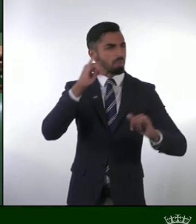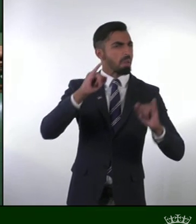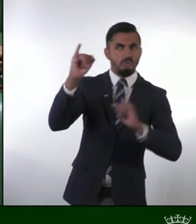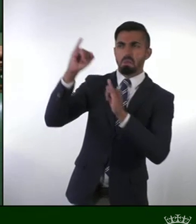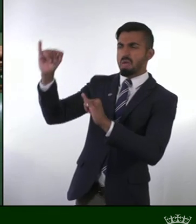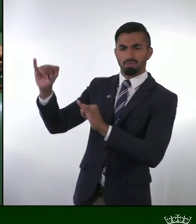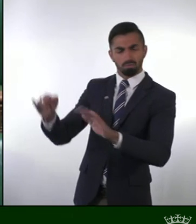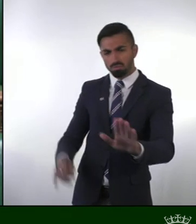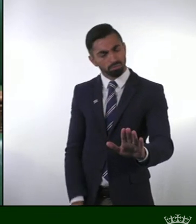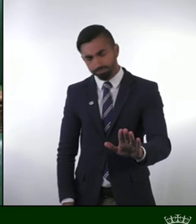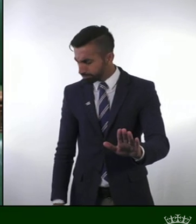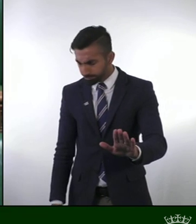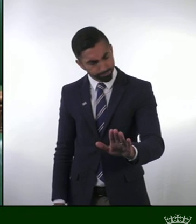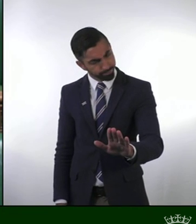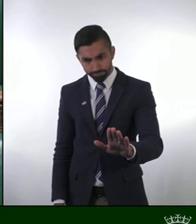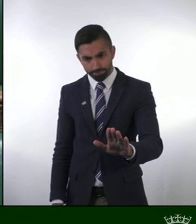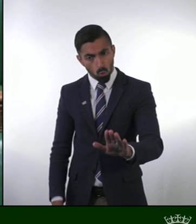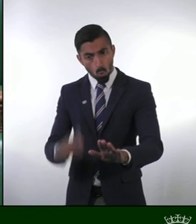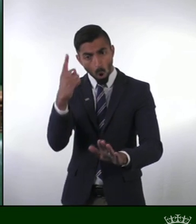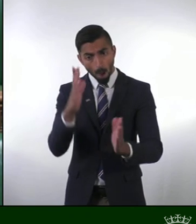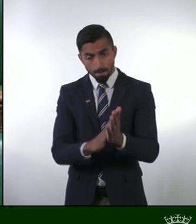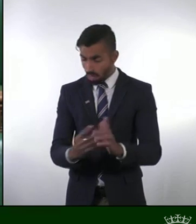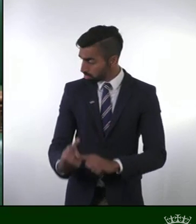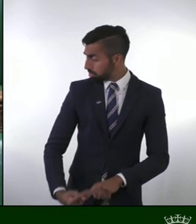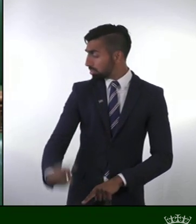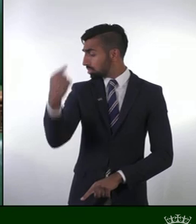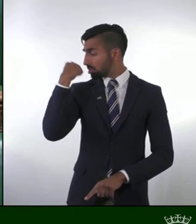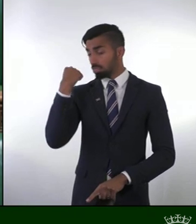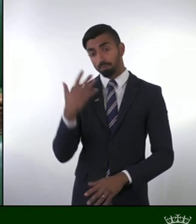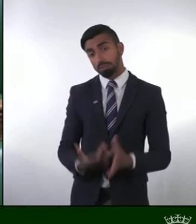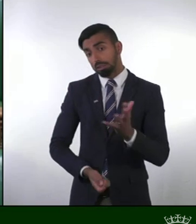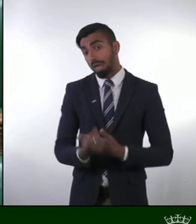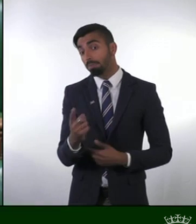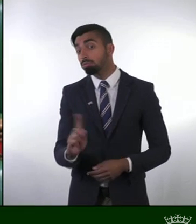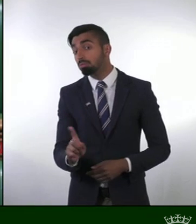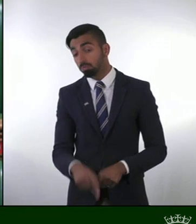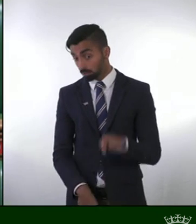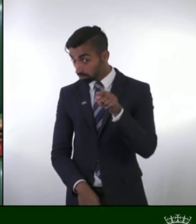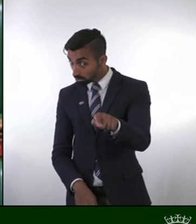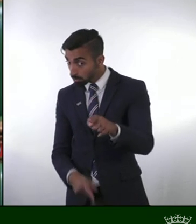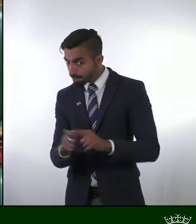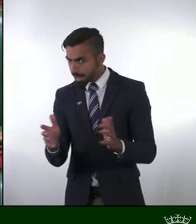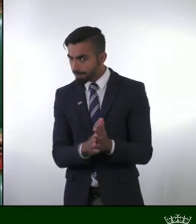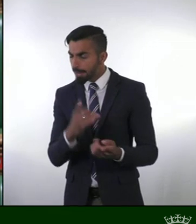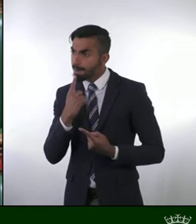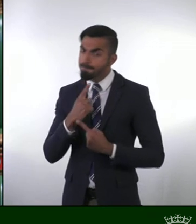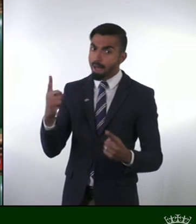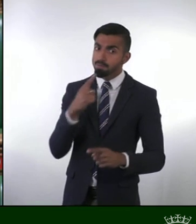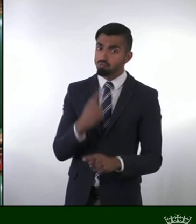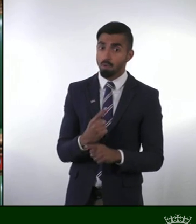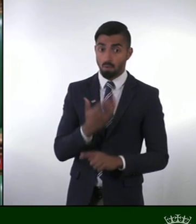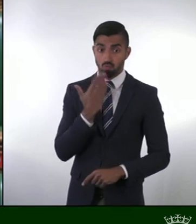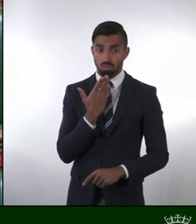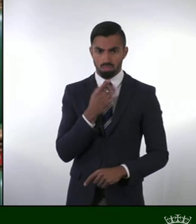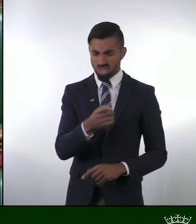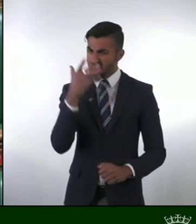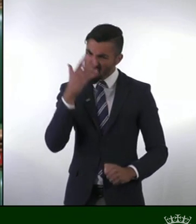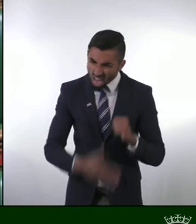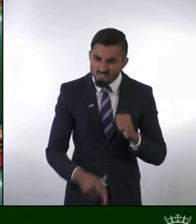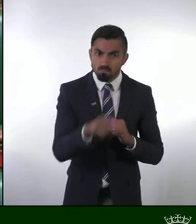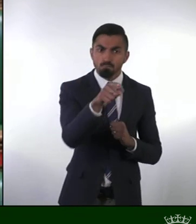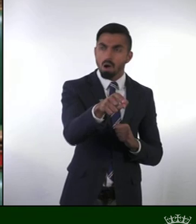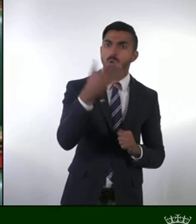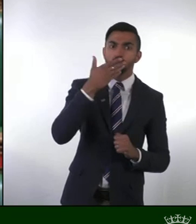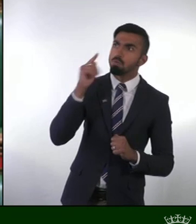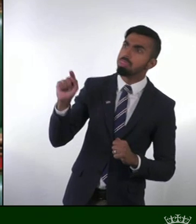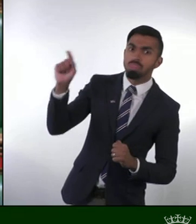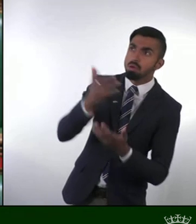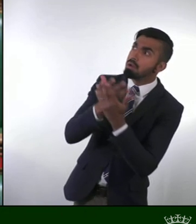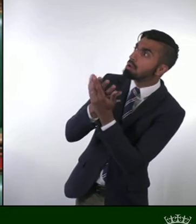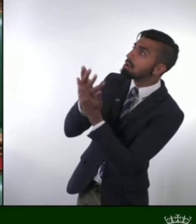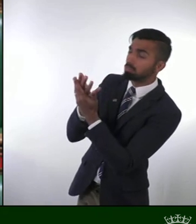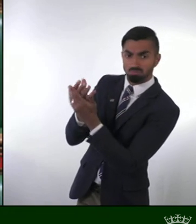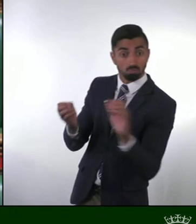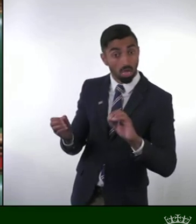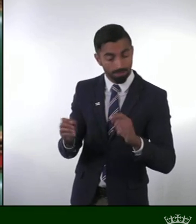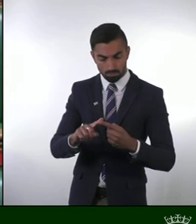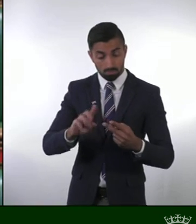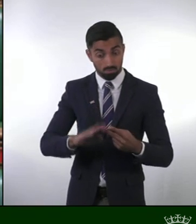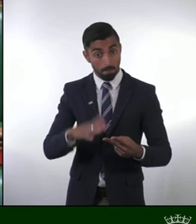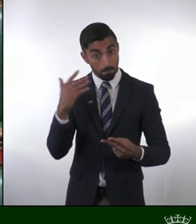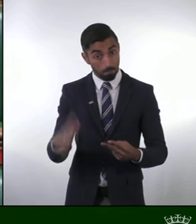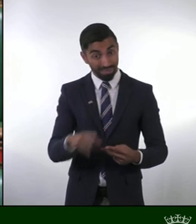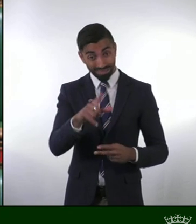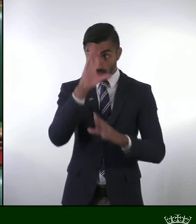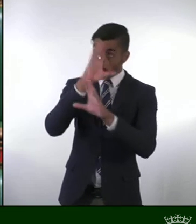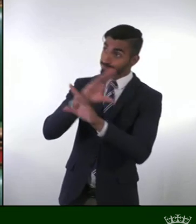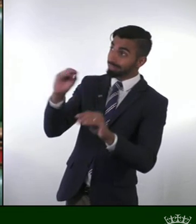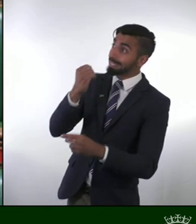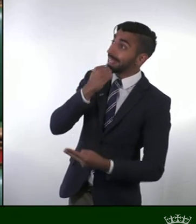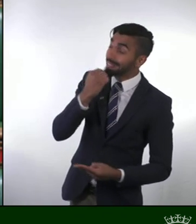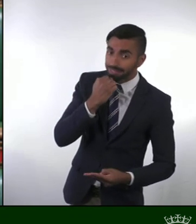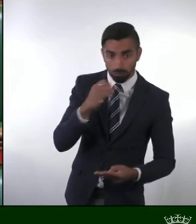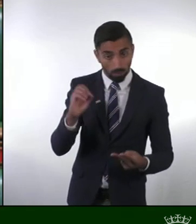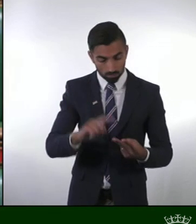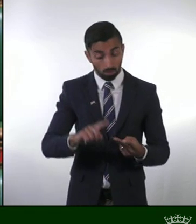A month ago today—a month ago today—he made the announcement about schools, without consulting relevant parties, without warning about the dates and without any scientific backing for his proposals.